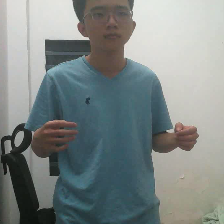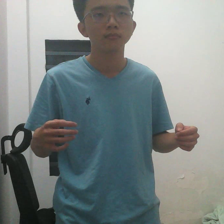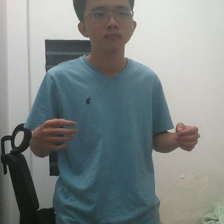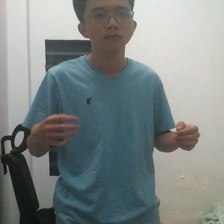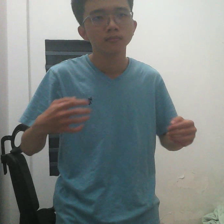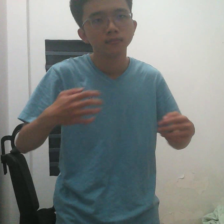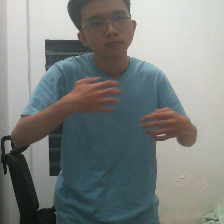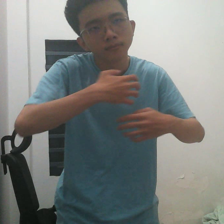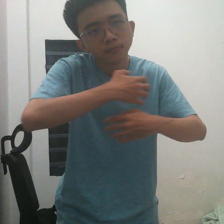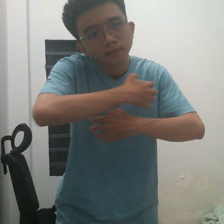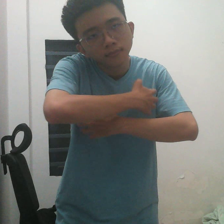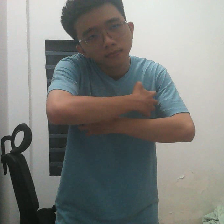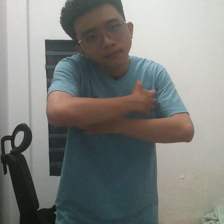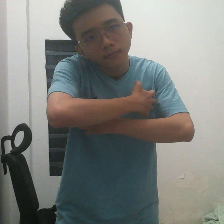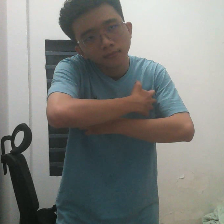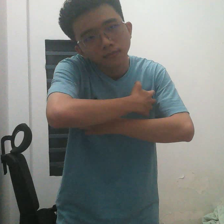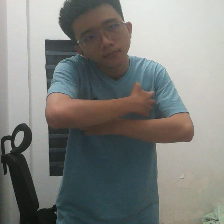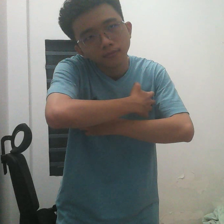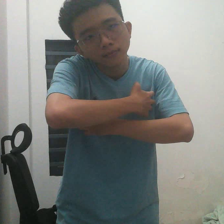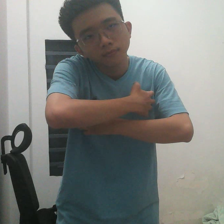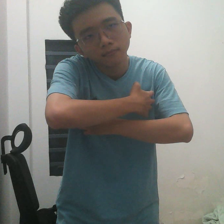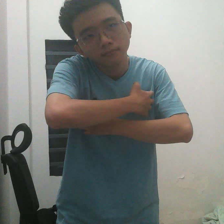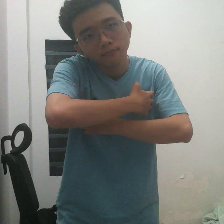om